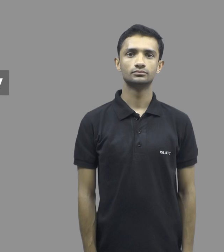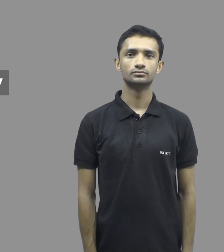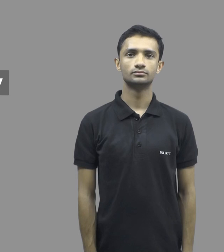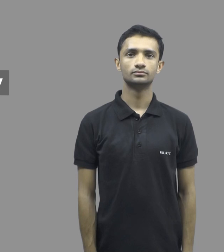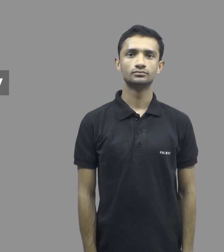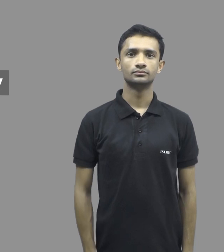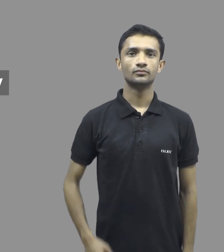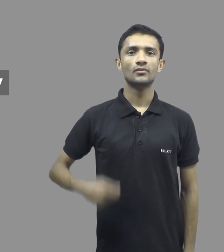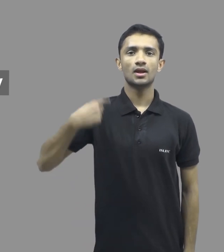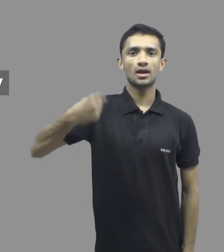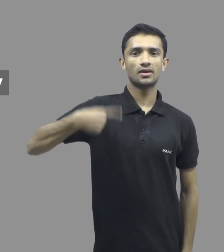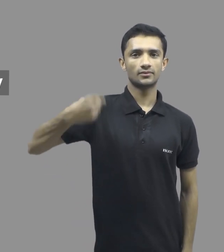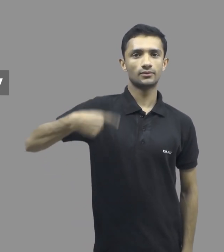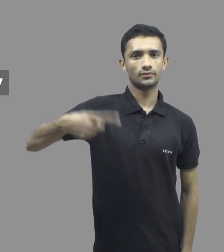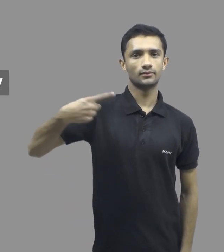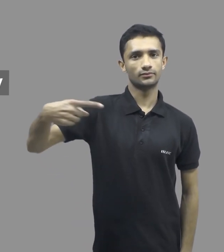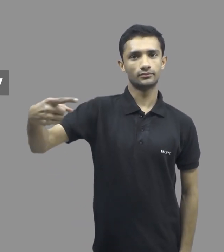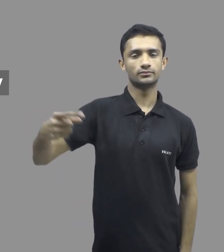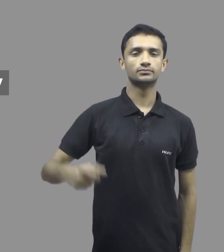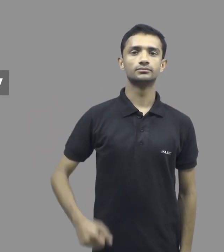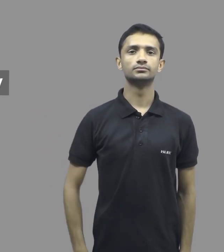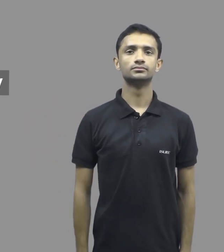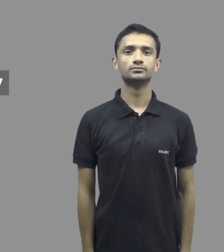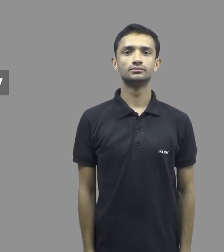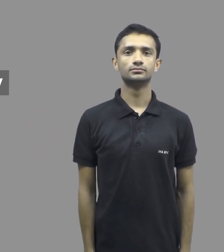Daily Everyday